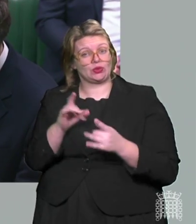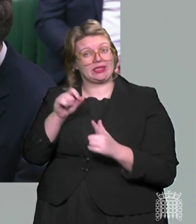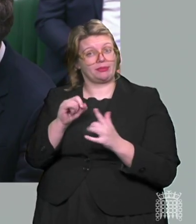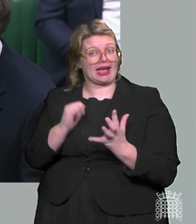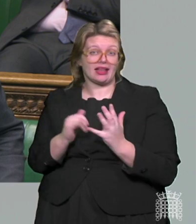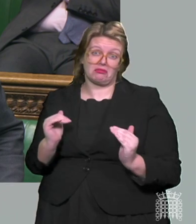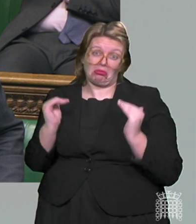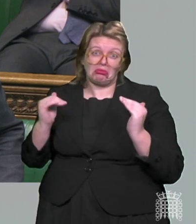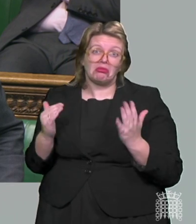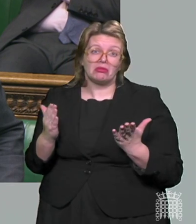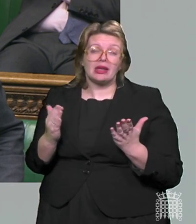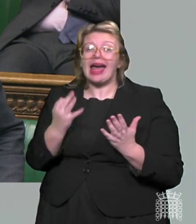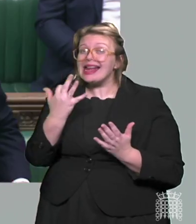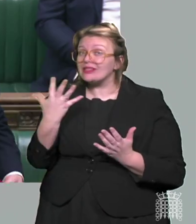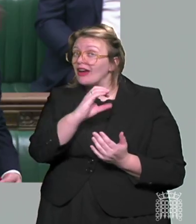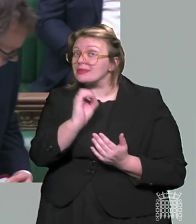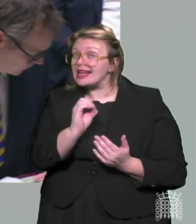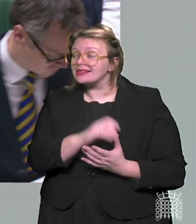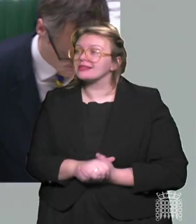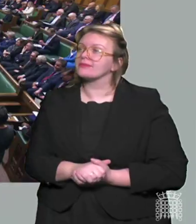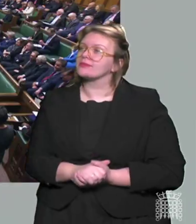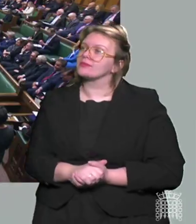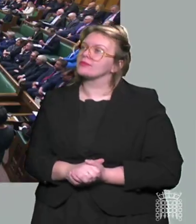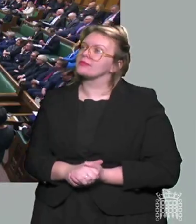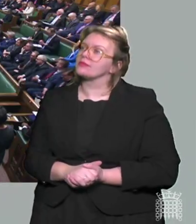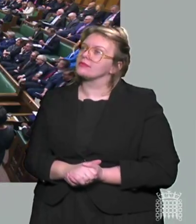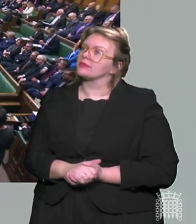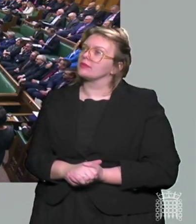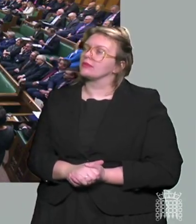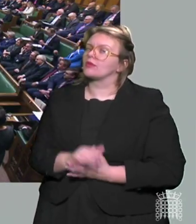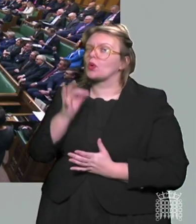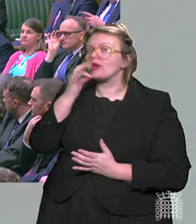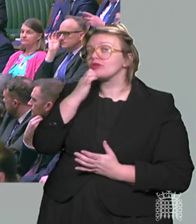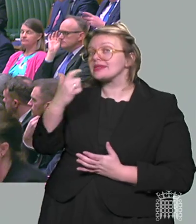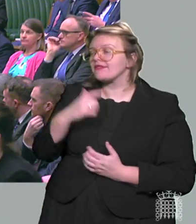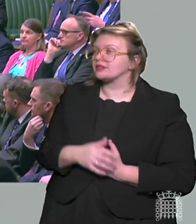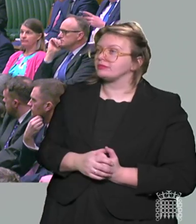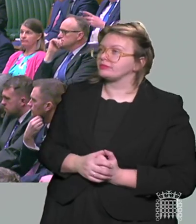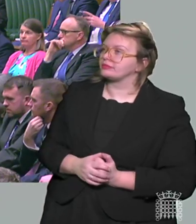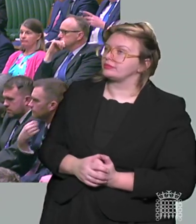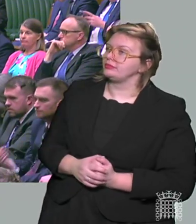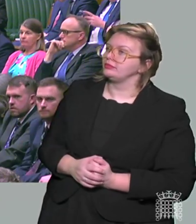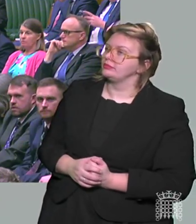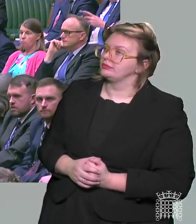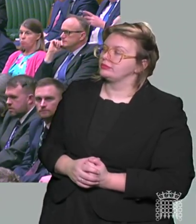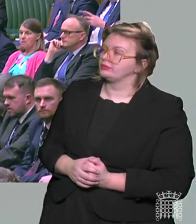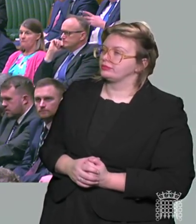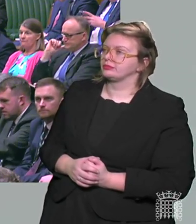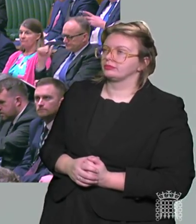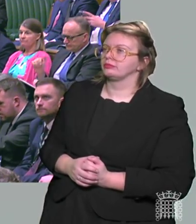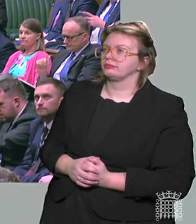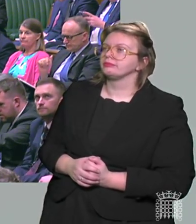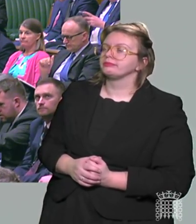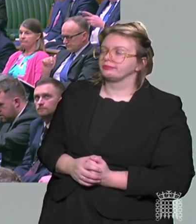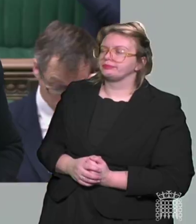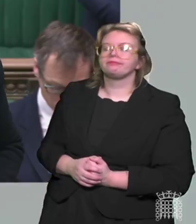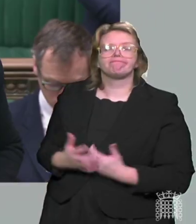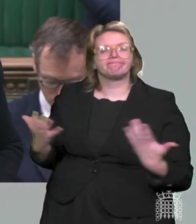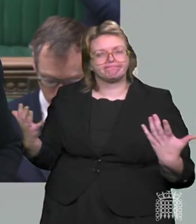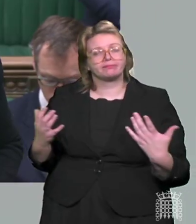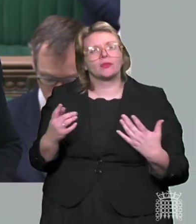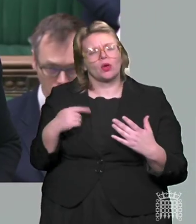I would always caution—as I am sure she would—that it would be good to involve the Law Officers at an early stage of proceedings, but I cannot comment on specific cases and whether or not that was done.